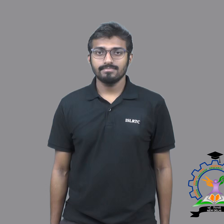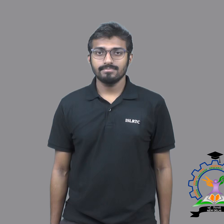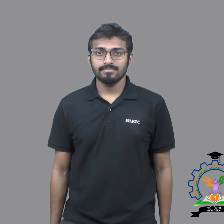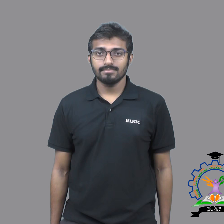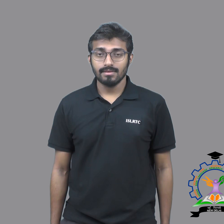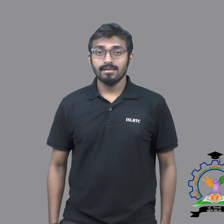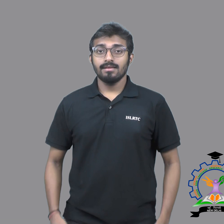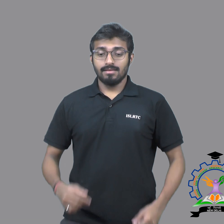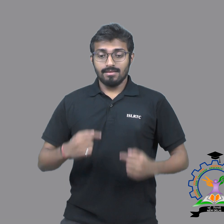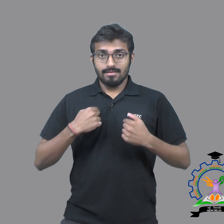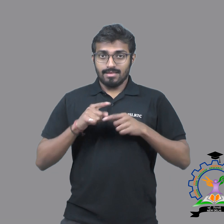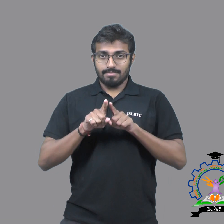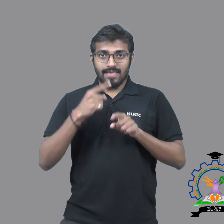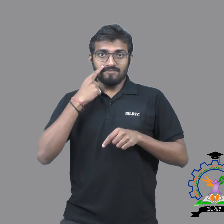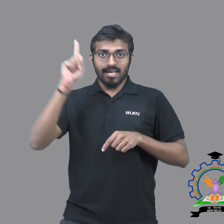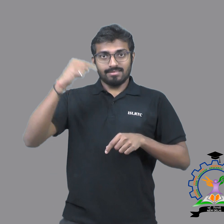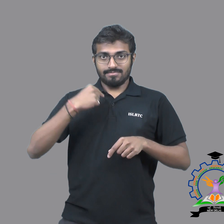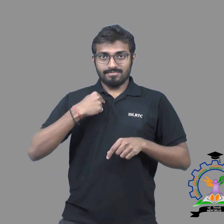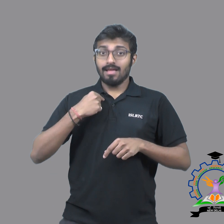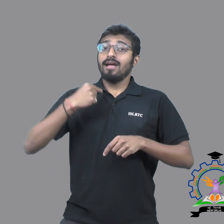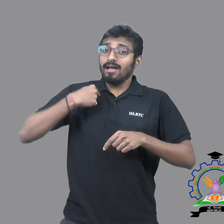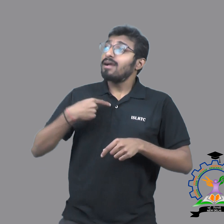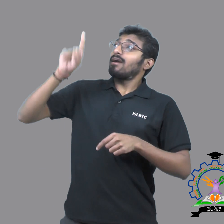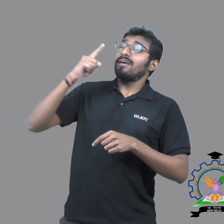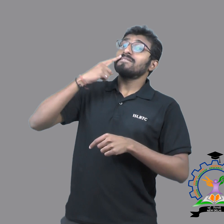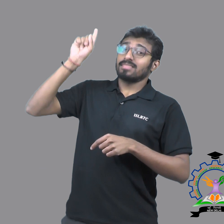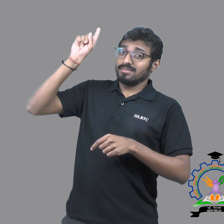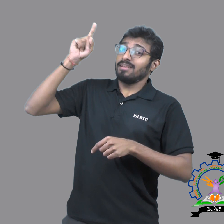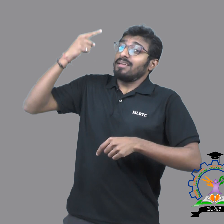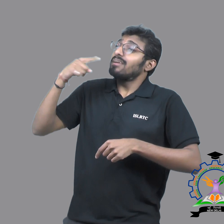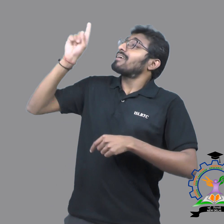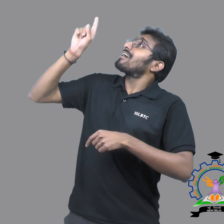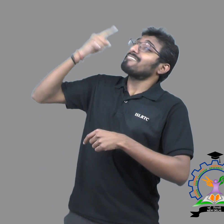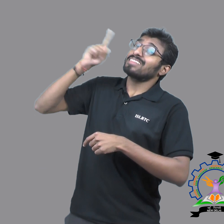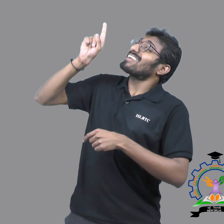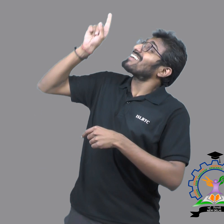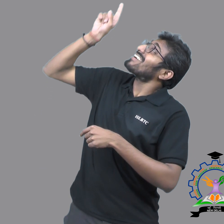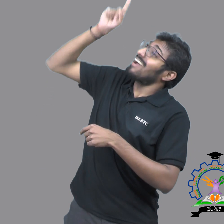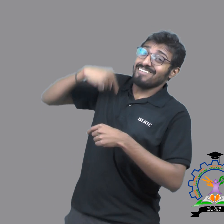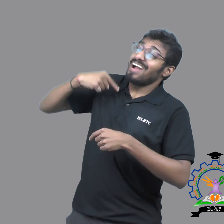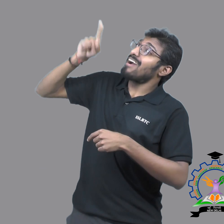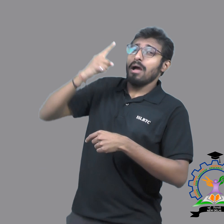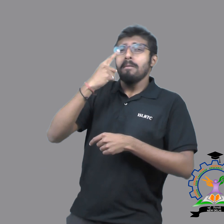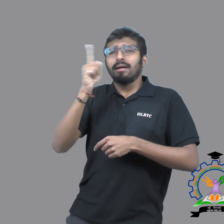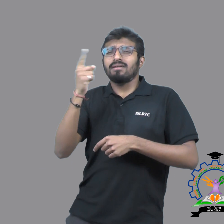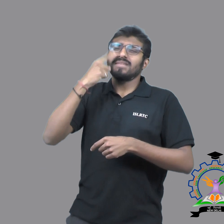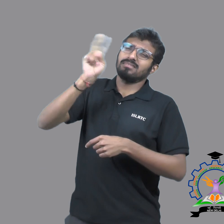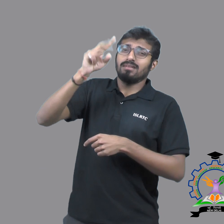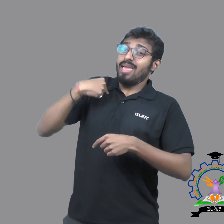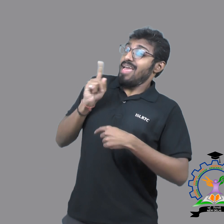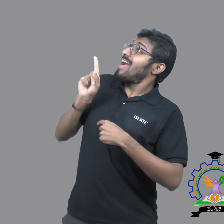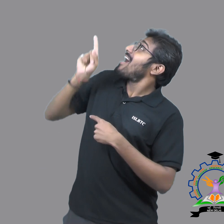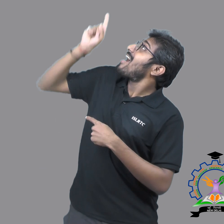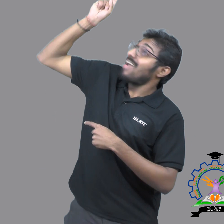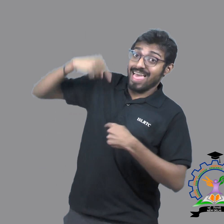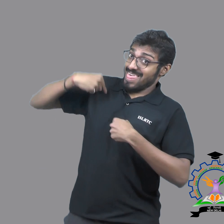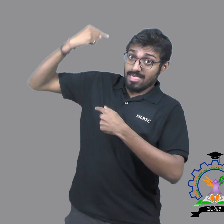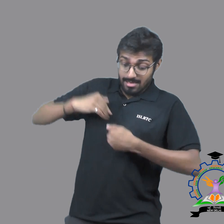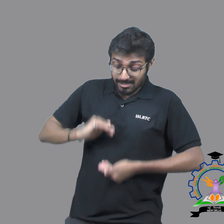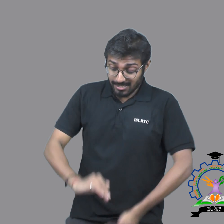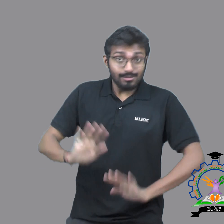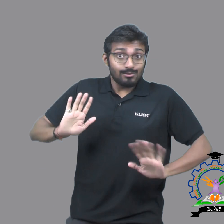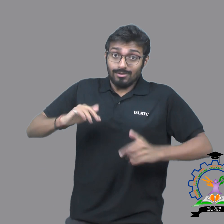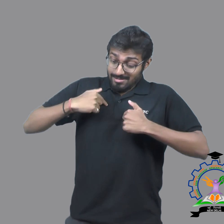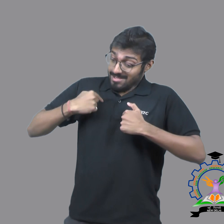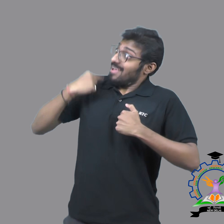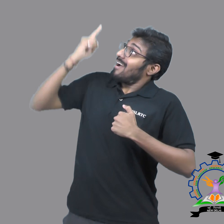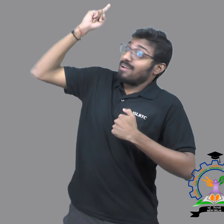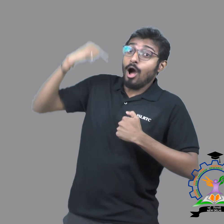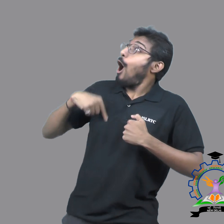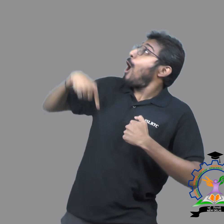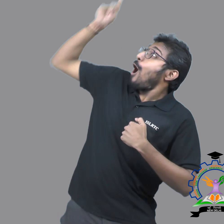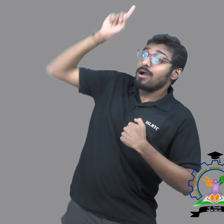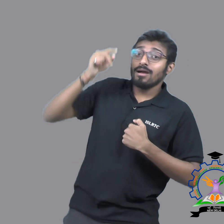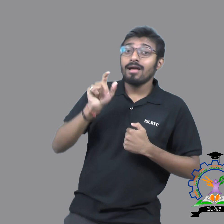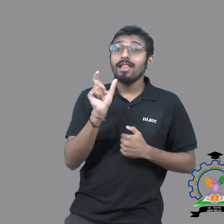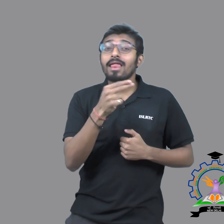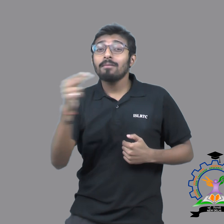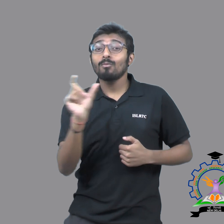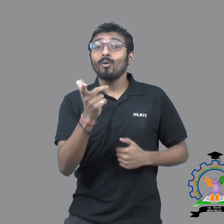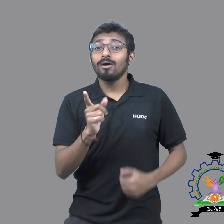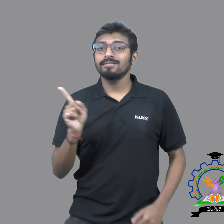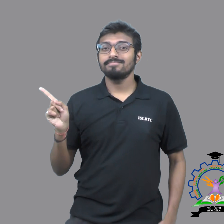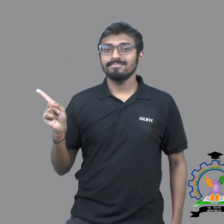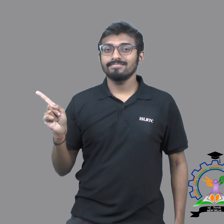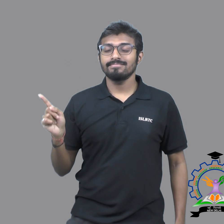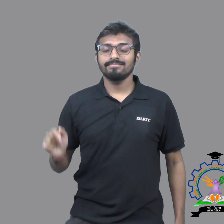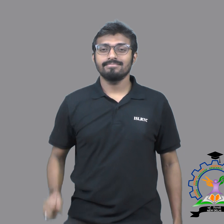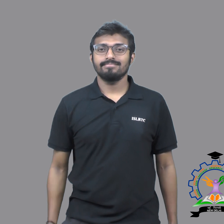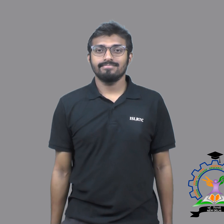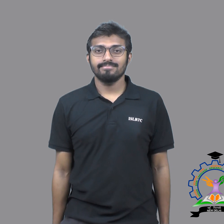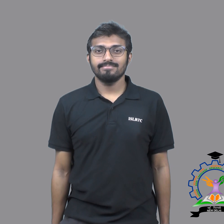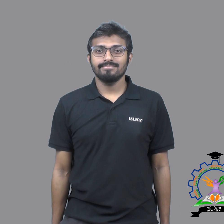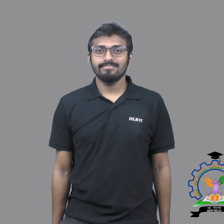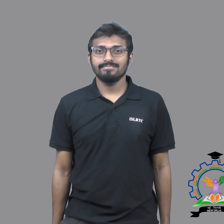Ancestor